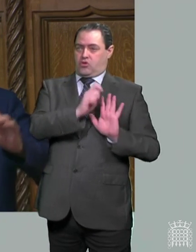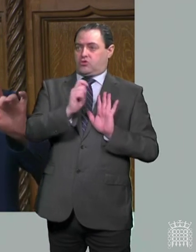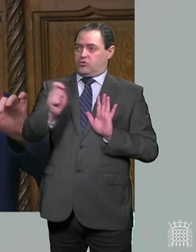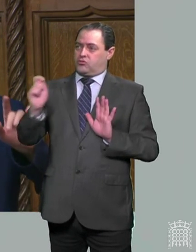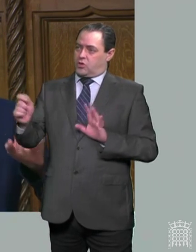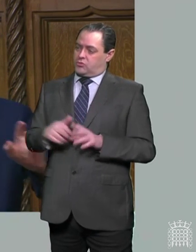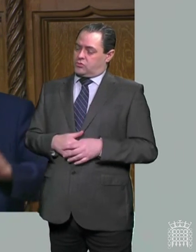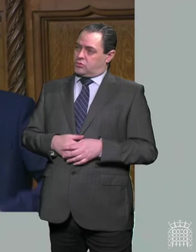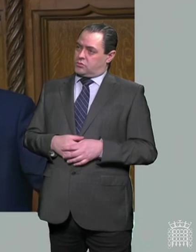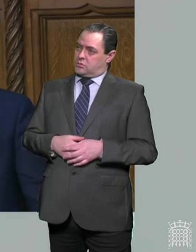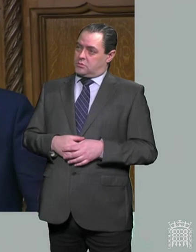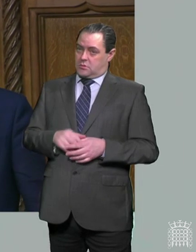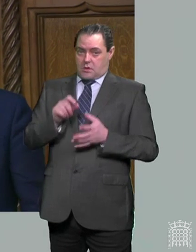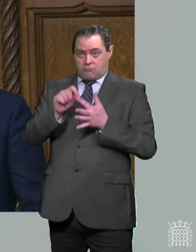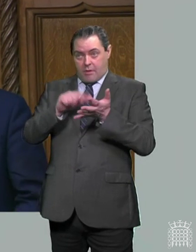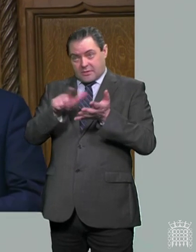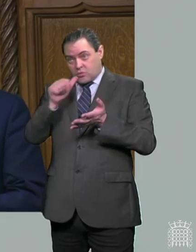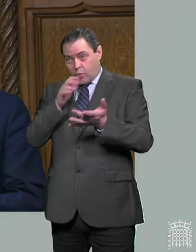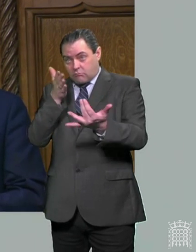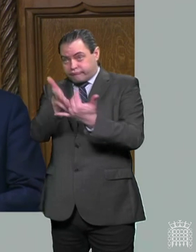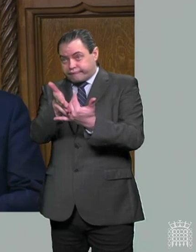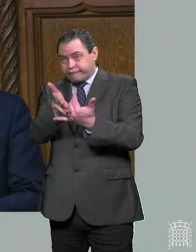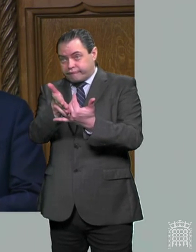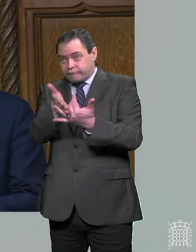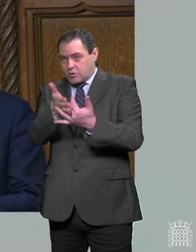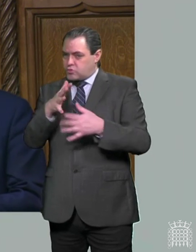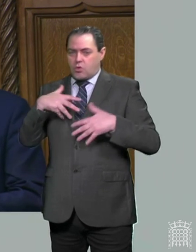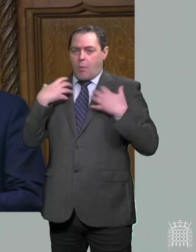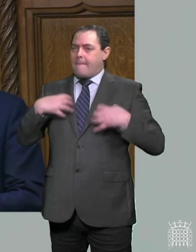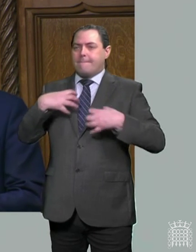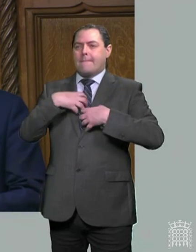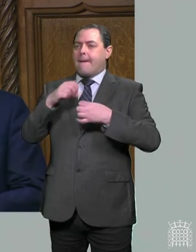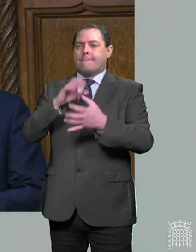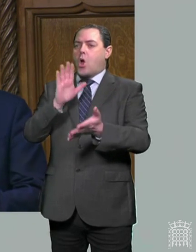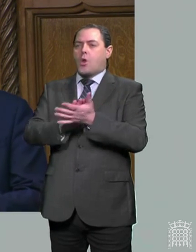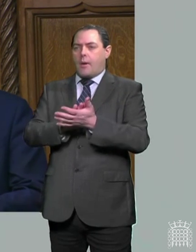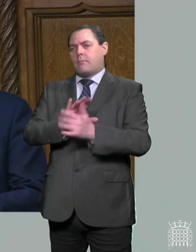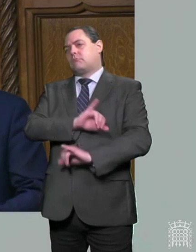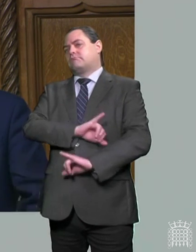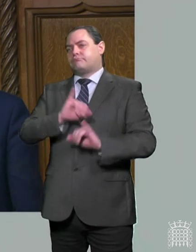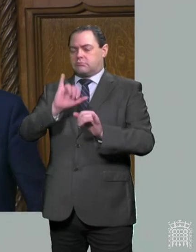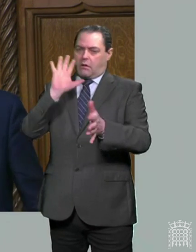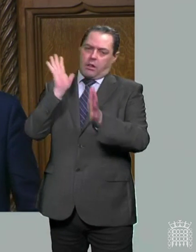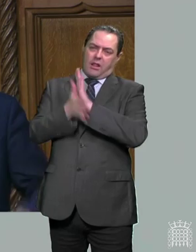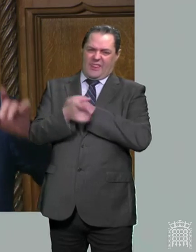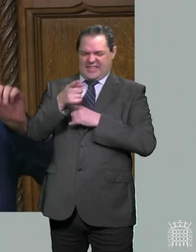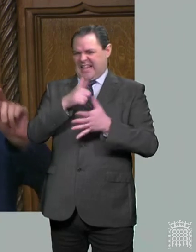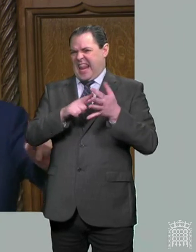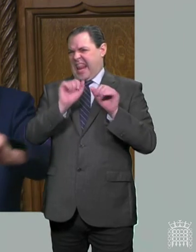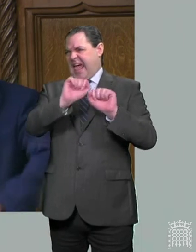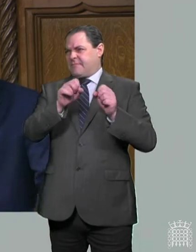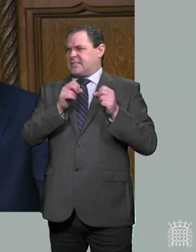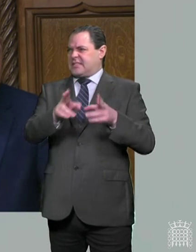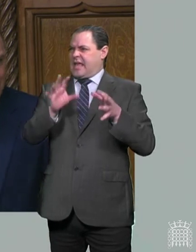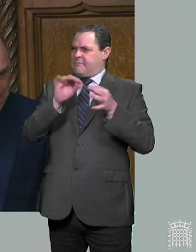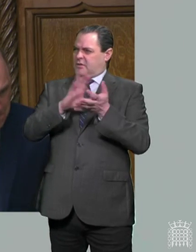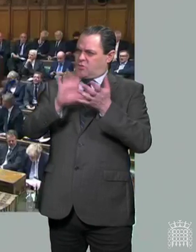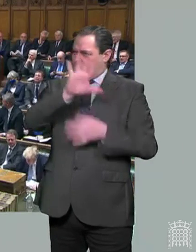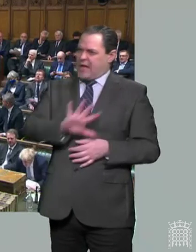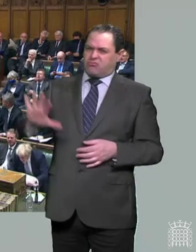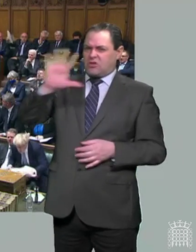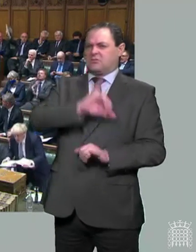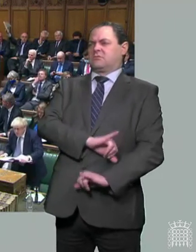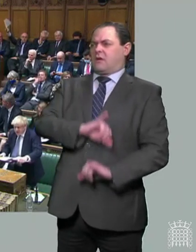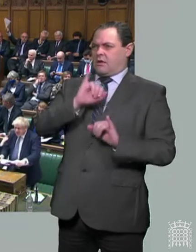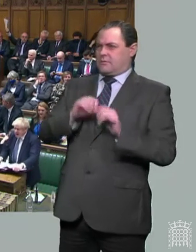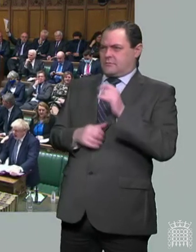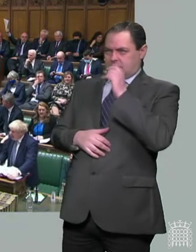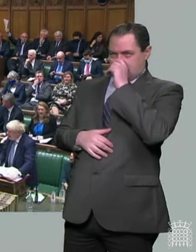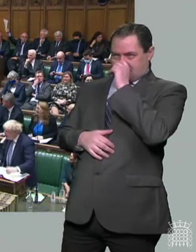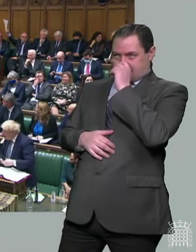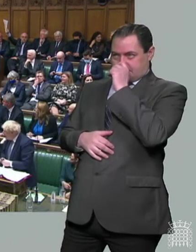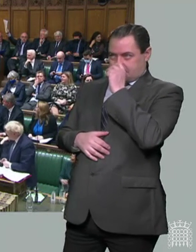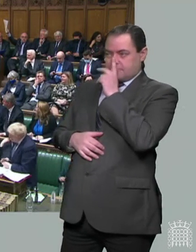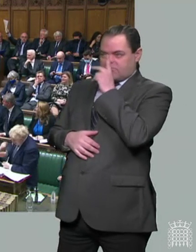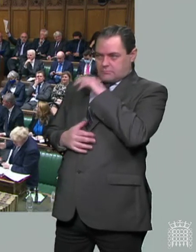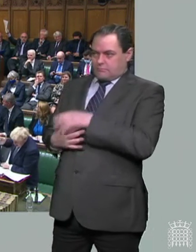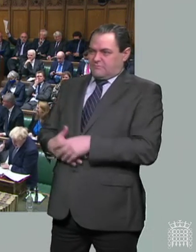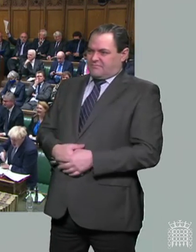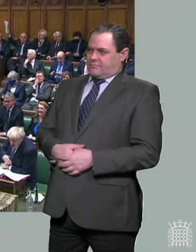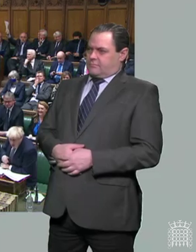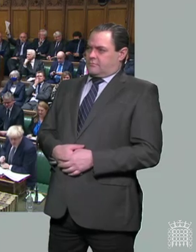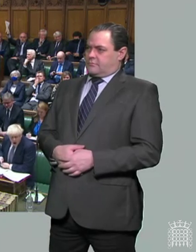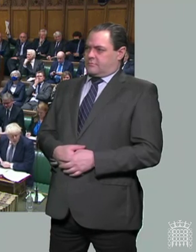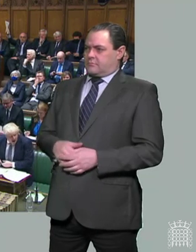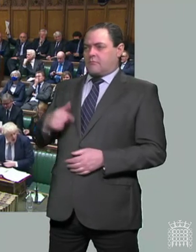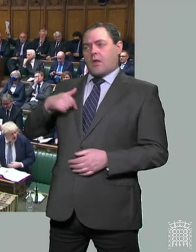Will the PM intervene to prevent Mayor Burnham from inflicting this disastrous Labour scheme on Greater Manchester?